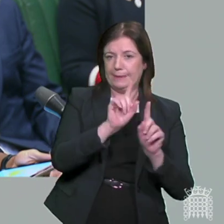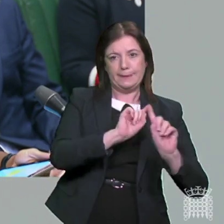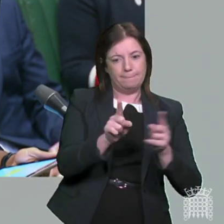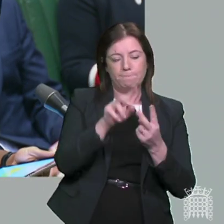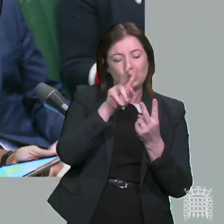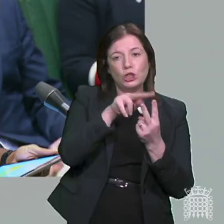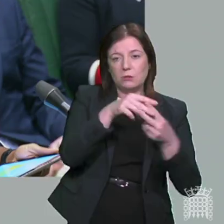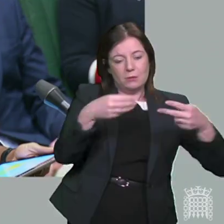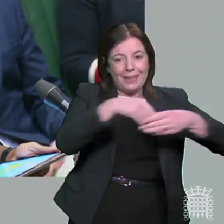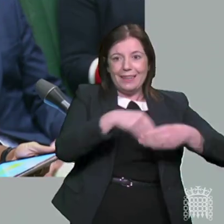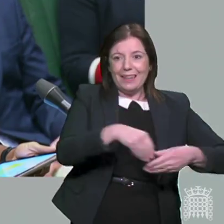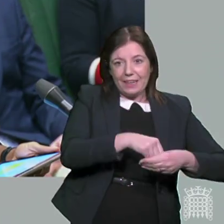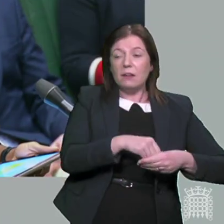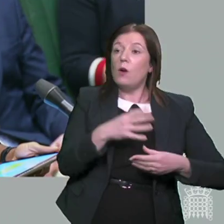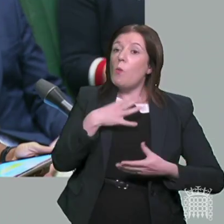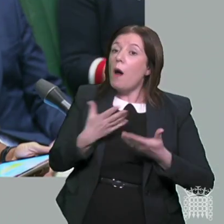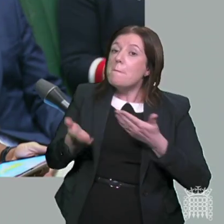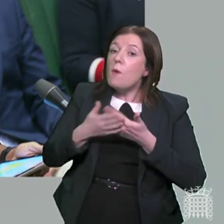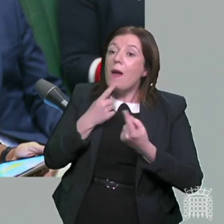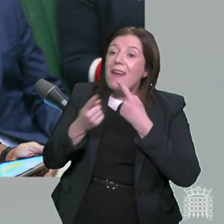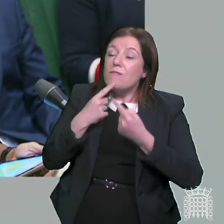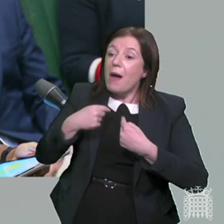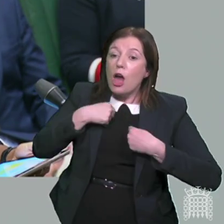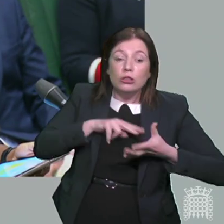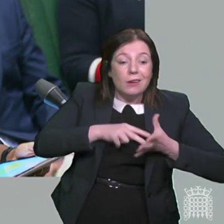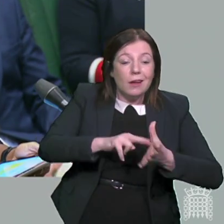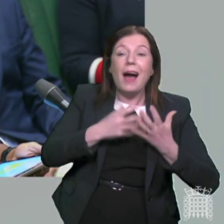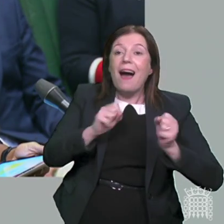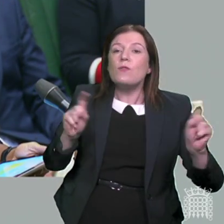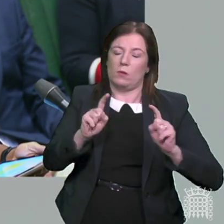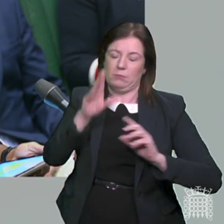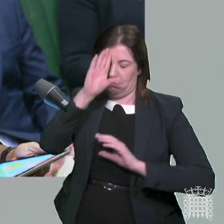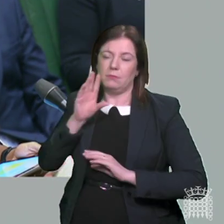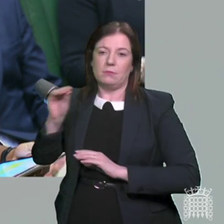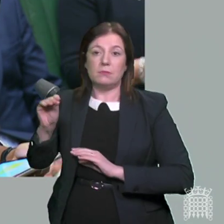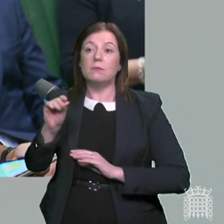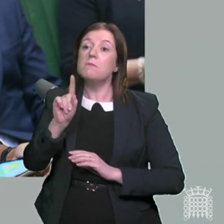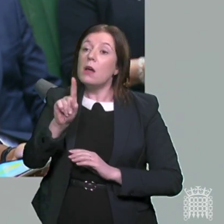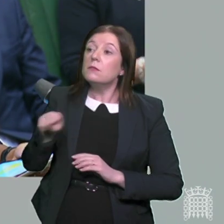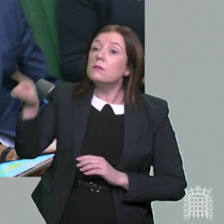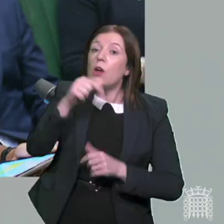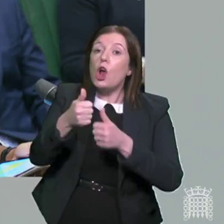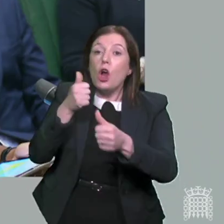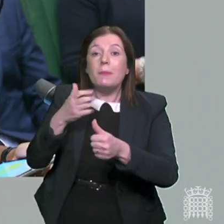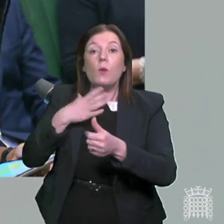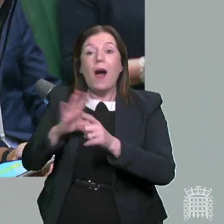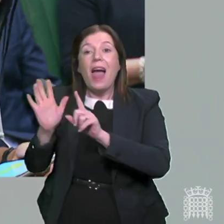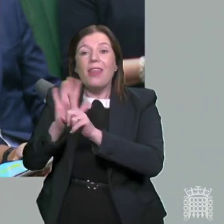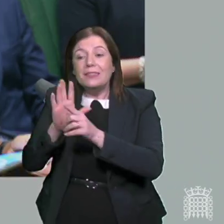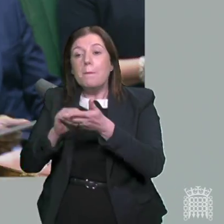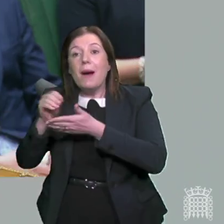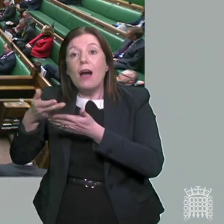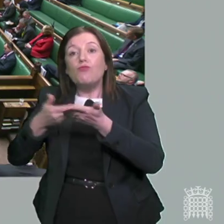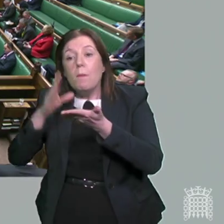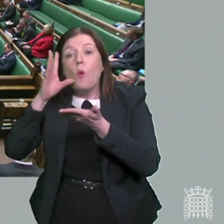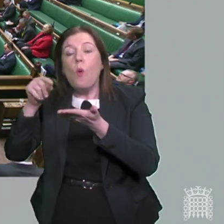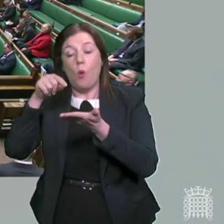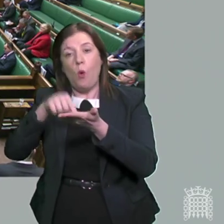I am happy to write to the honourable Gentleman with more detail on the work that we are doing, but we will publish guidance for those companies that want to carry out ethnicity pay reporting in due course.